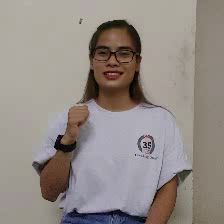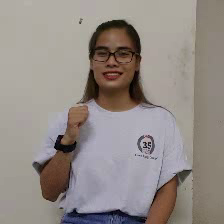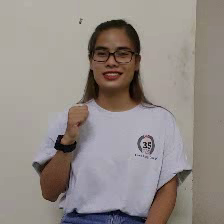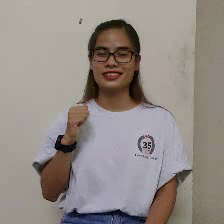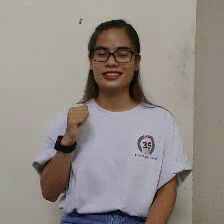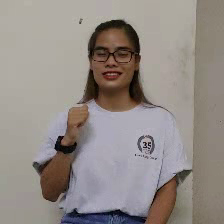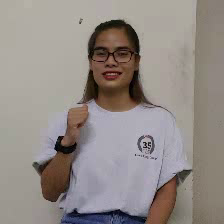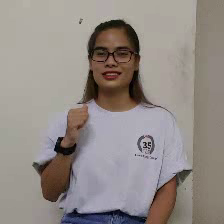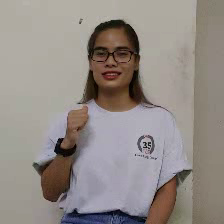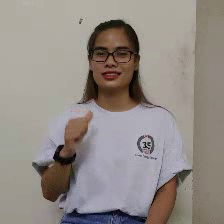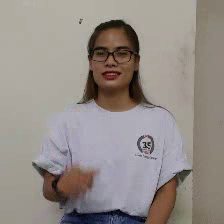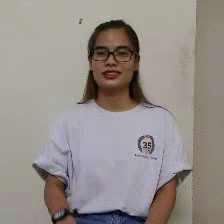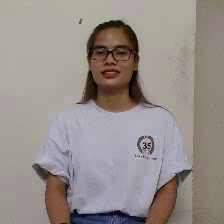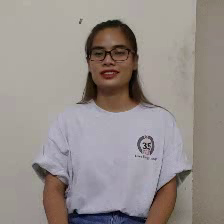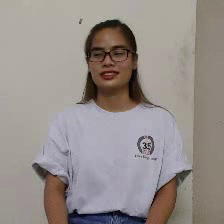Nghỉ ngơi